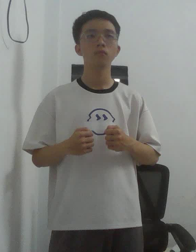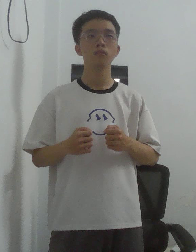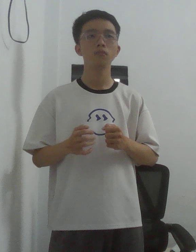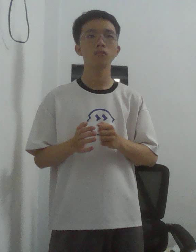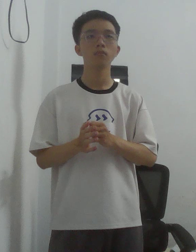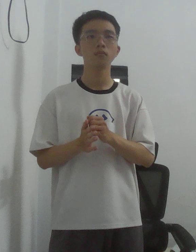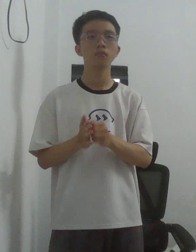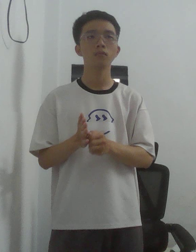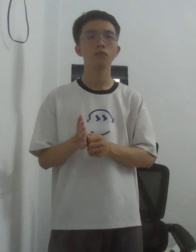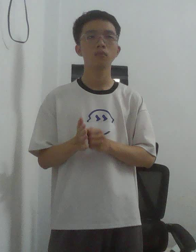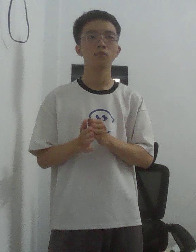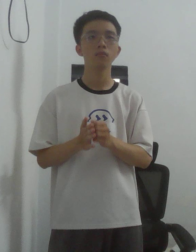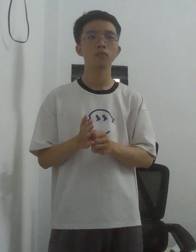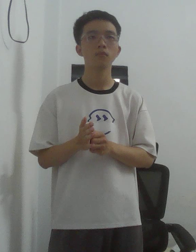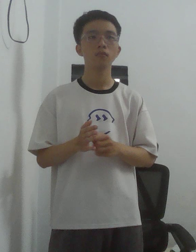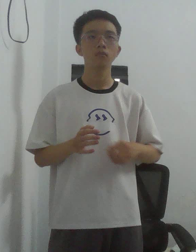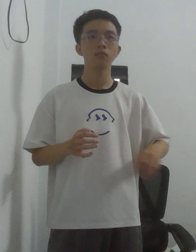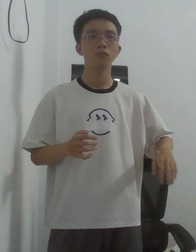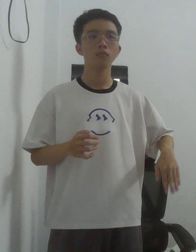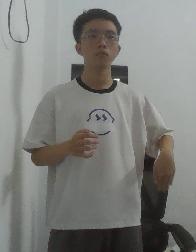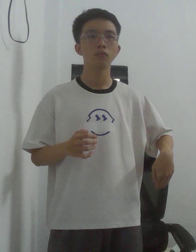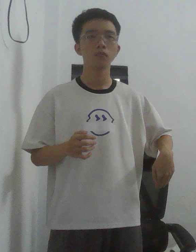thang sau